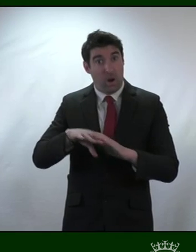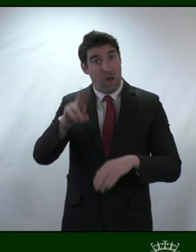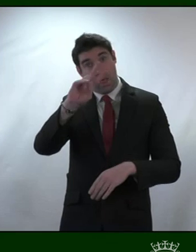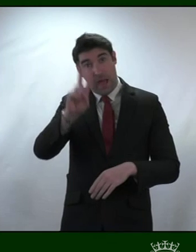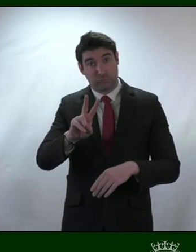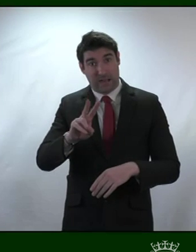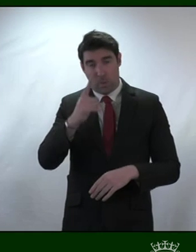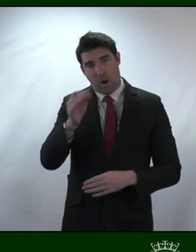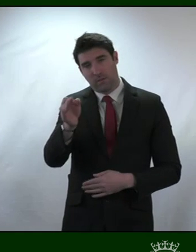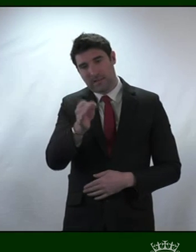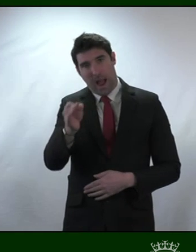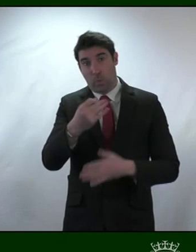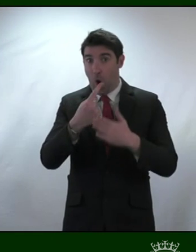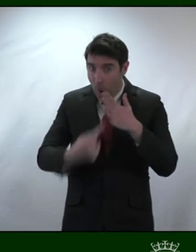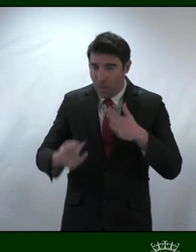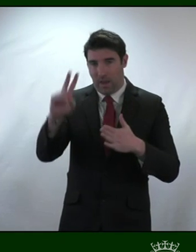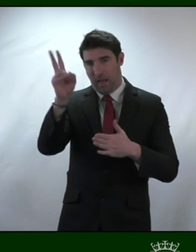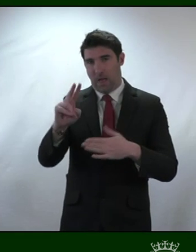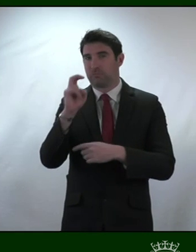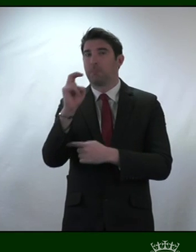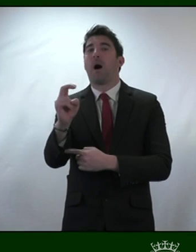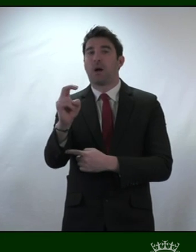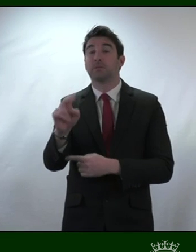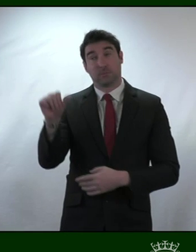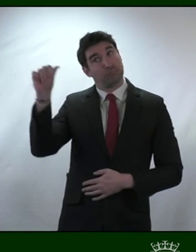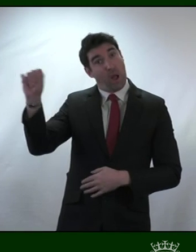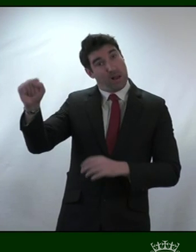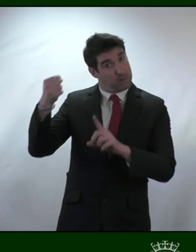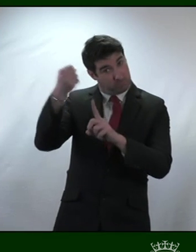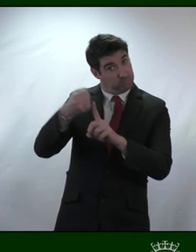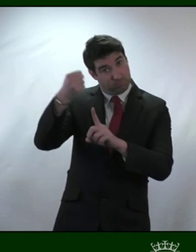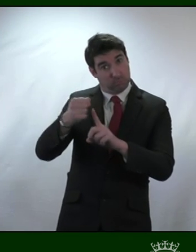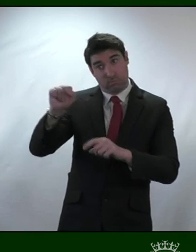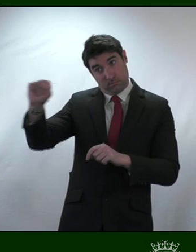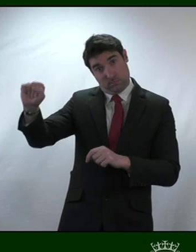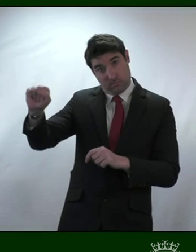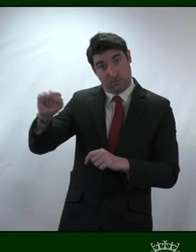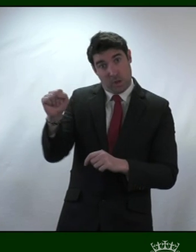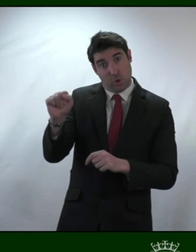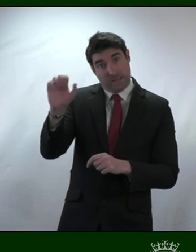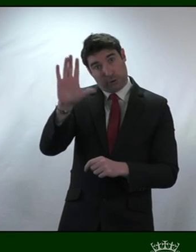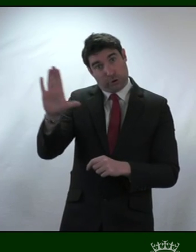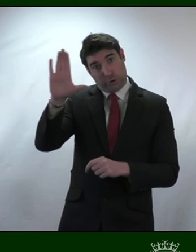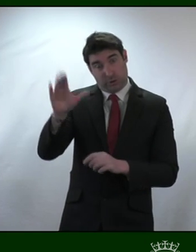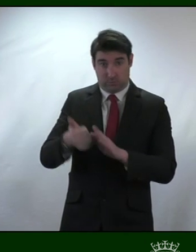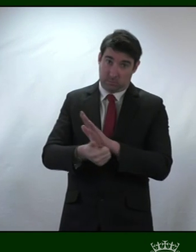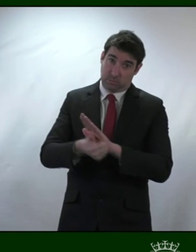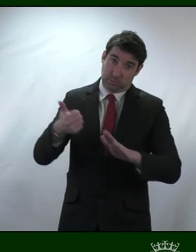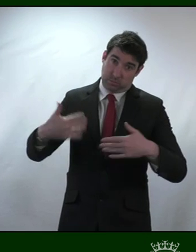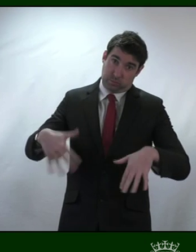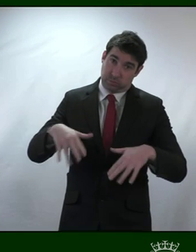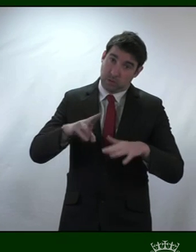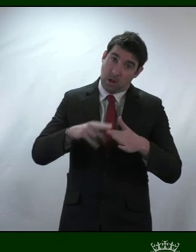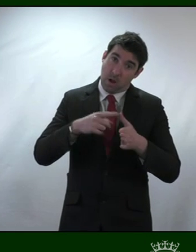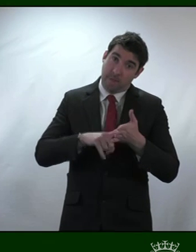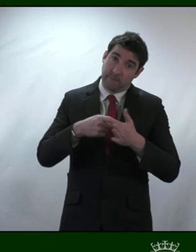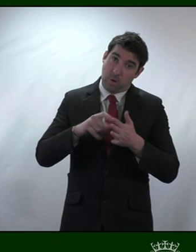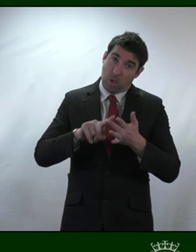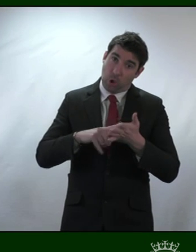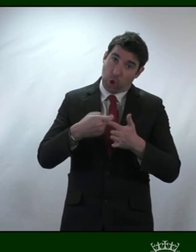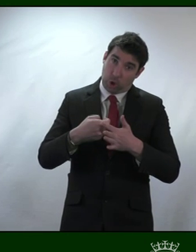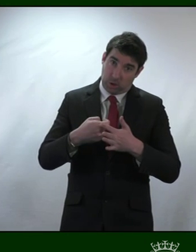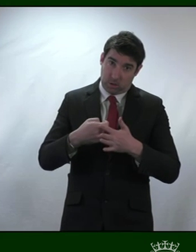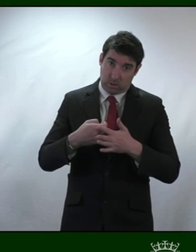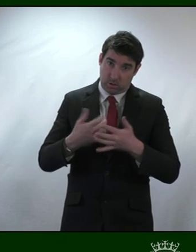He is right to lobby for the wonderful Alexander Dennis buses that are built in in Falkirk.